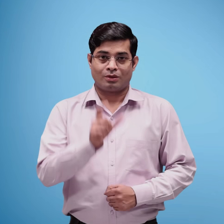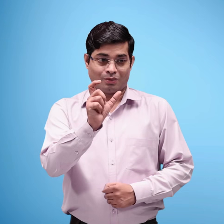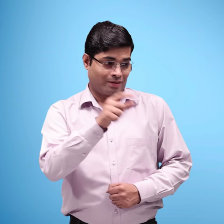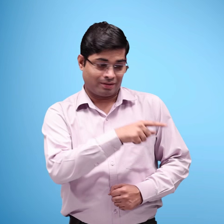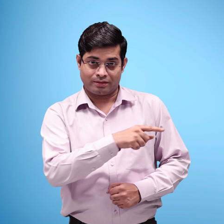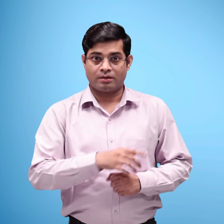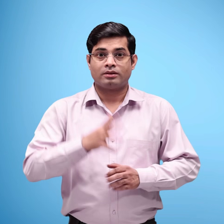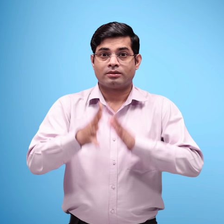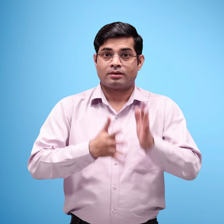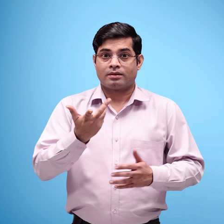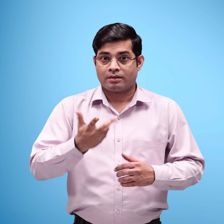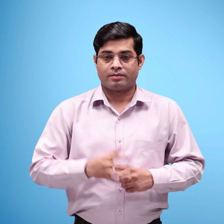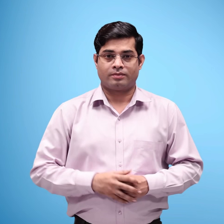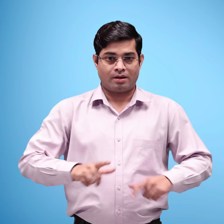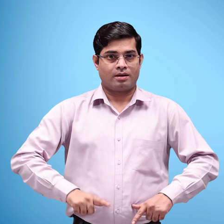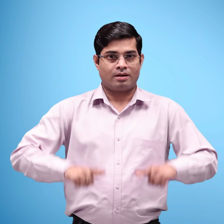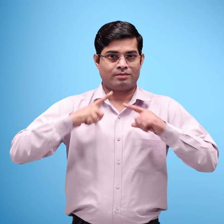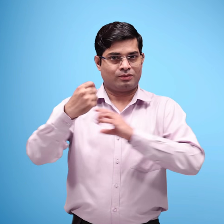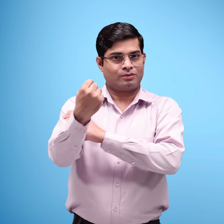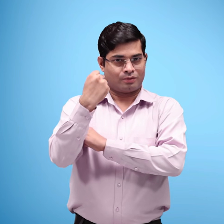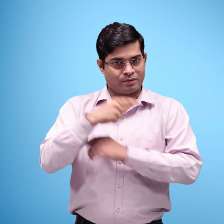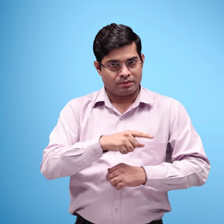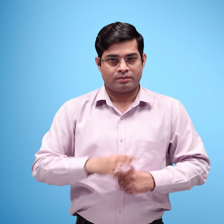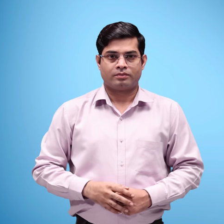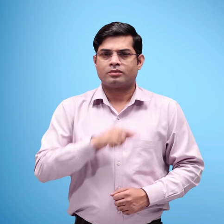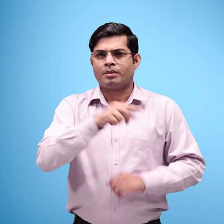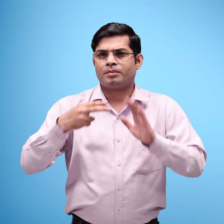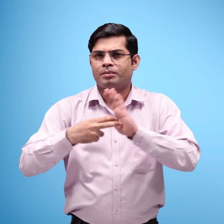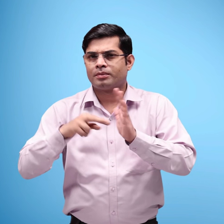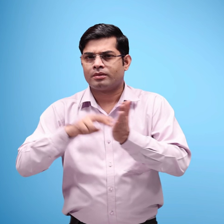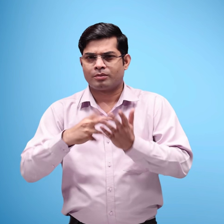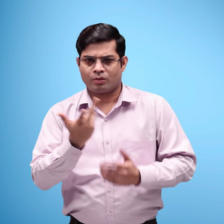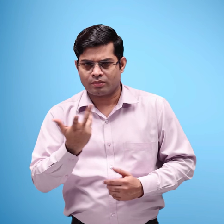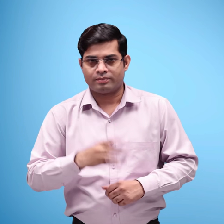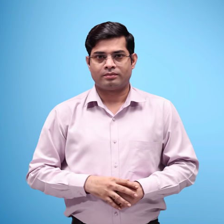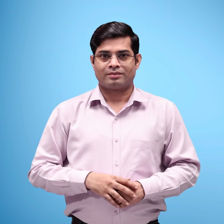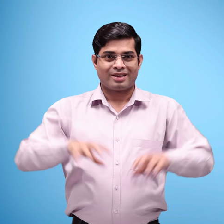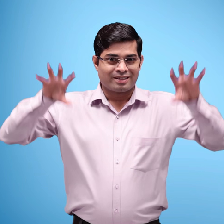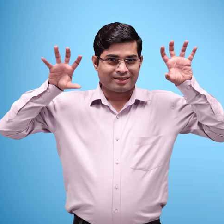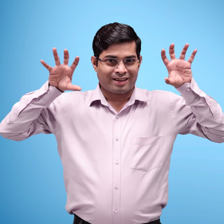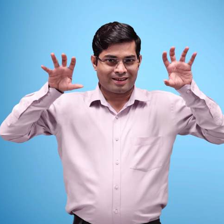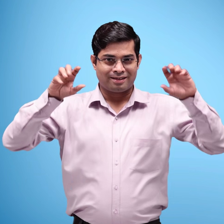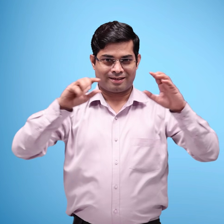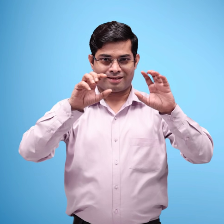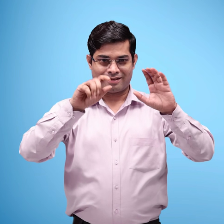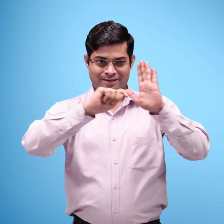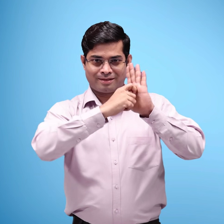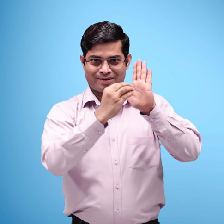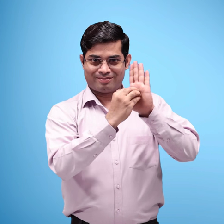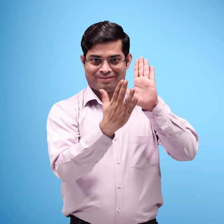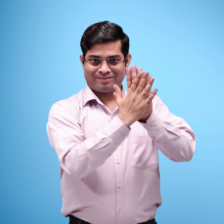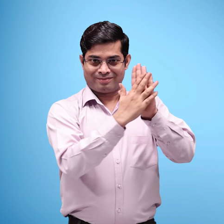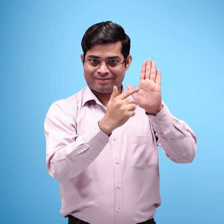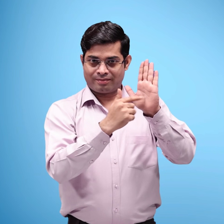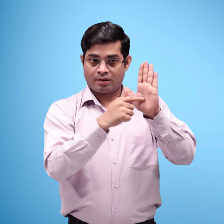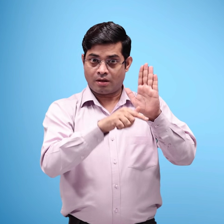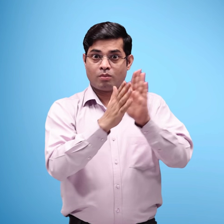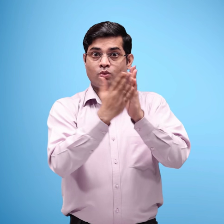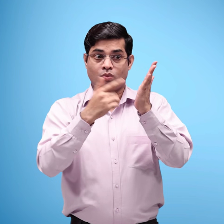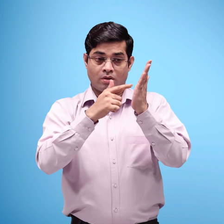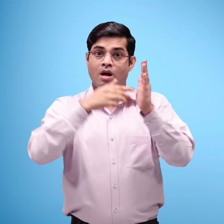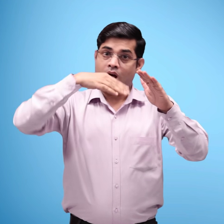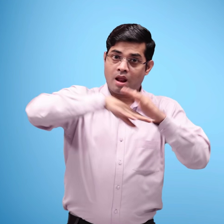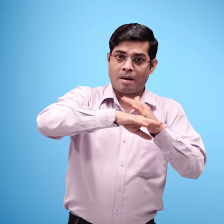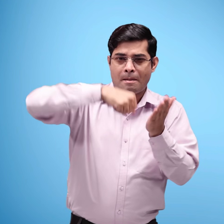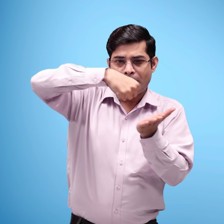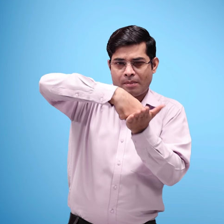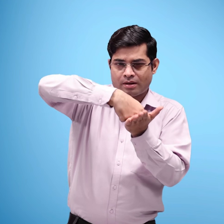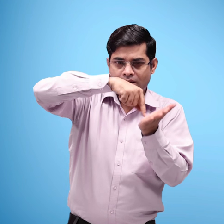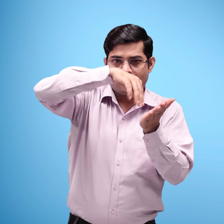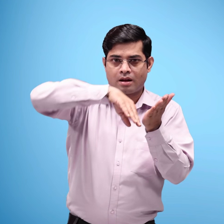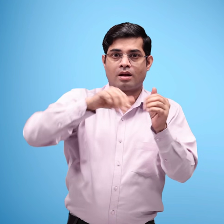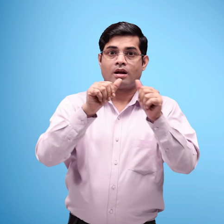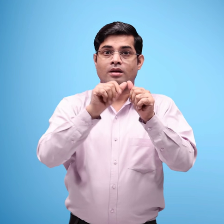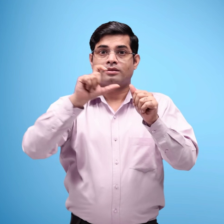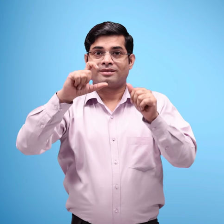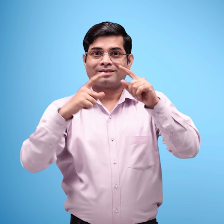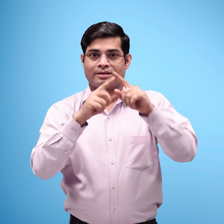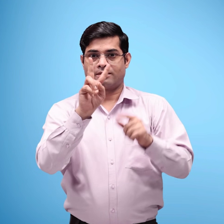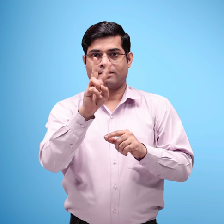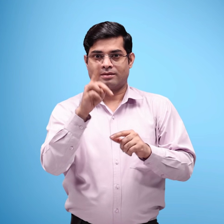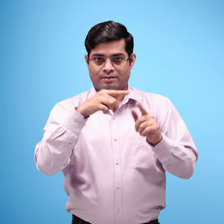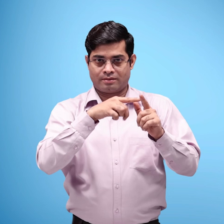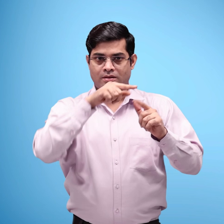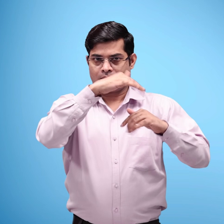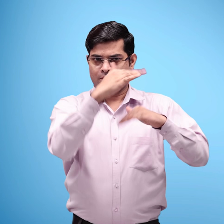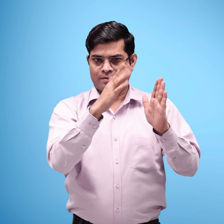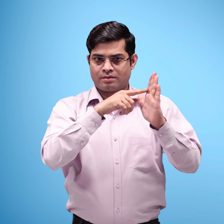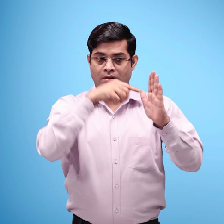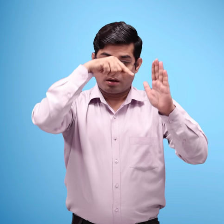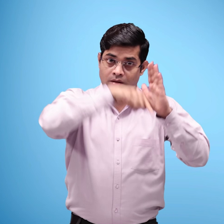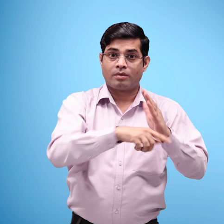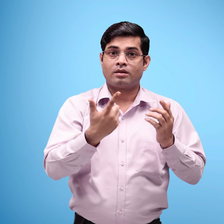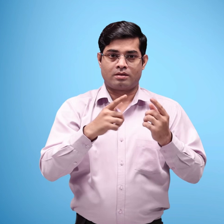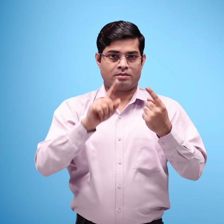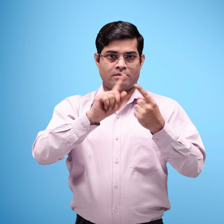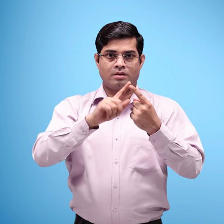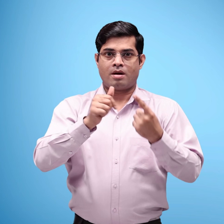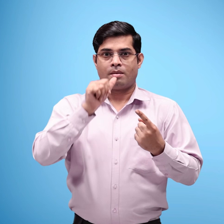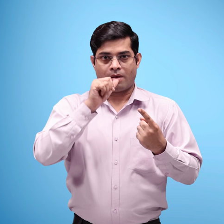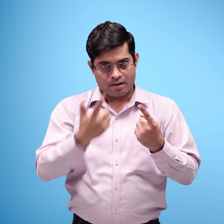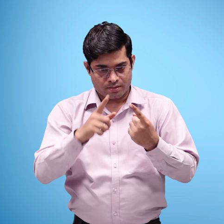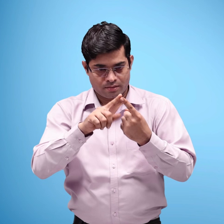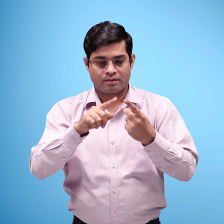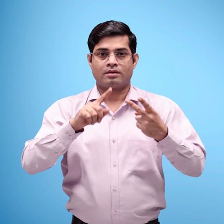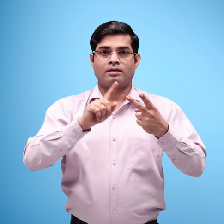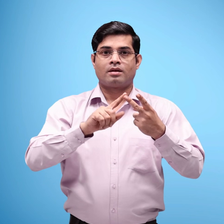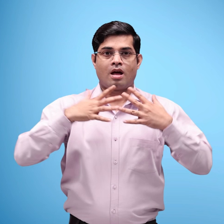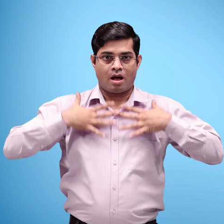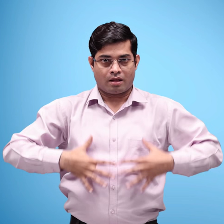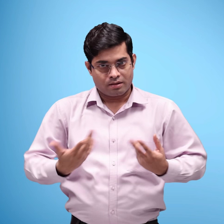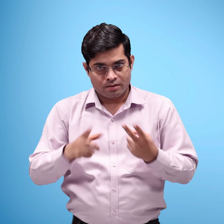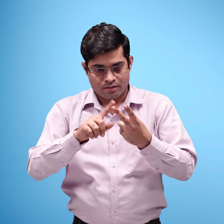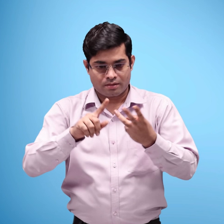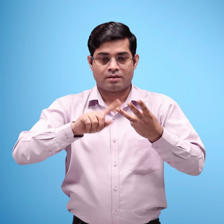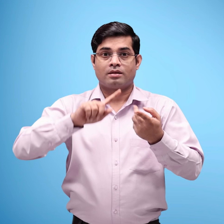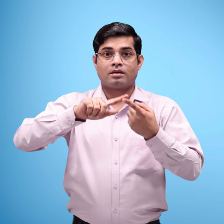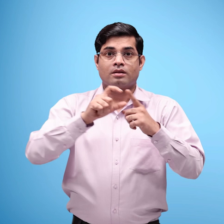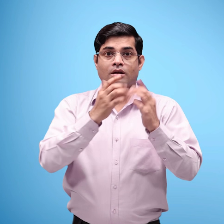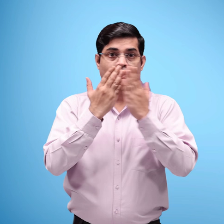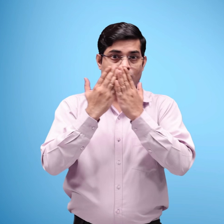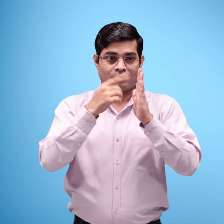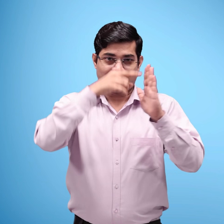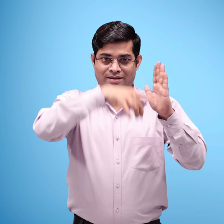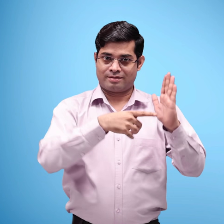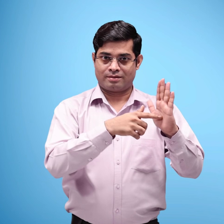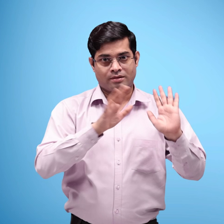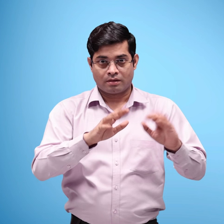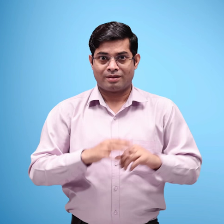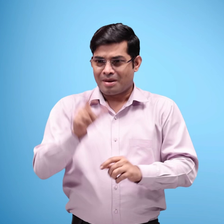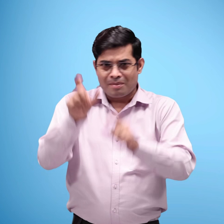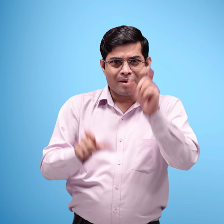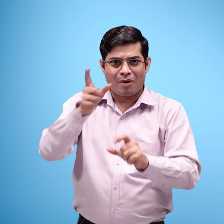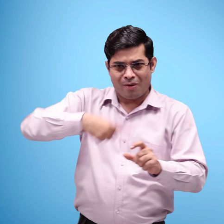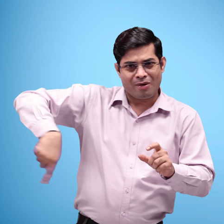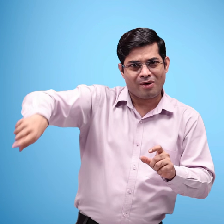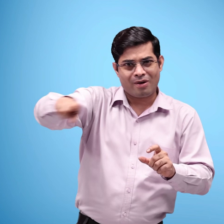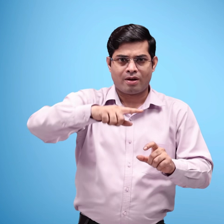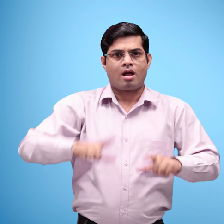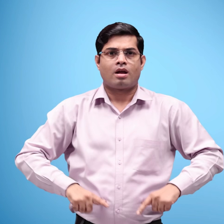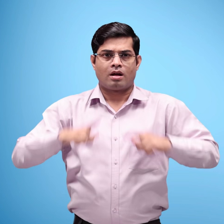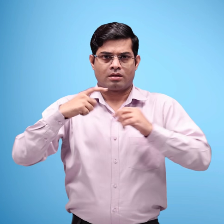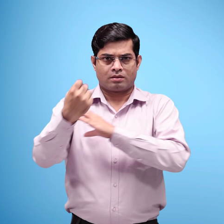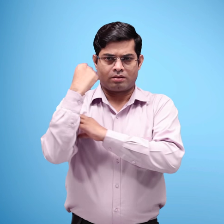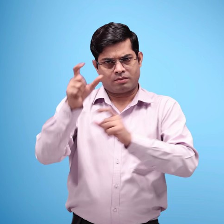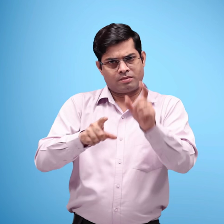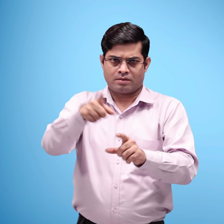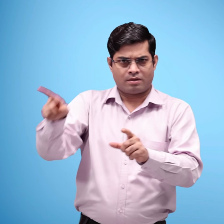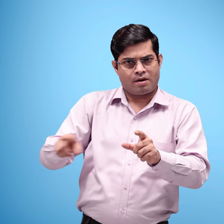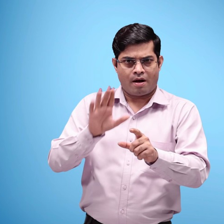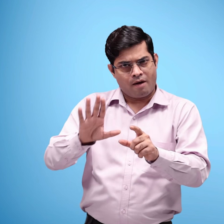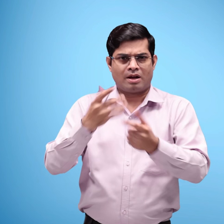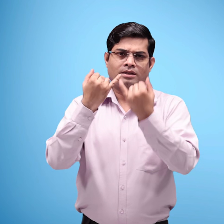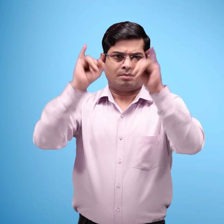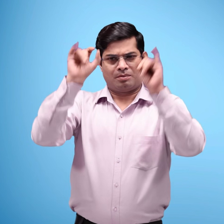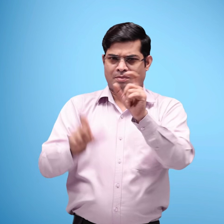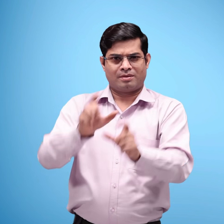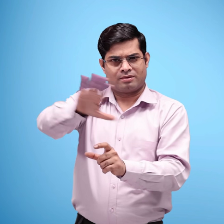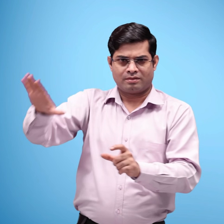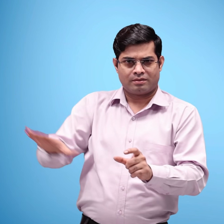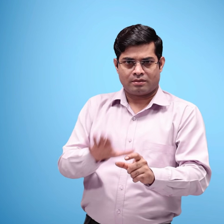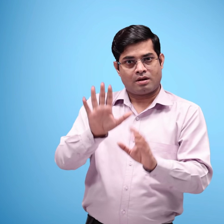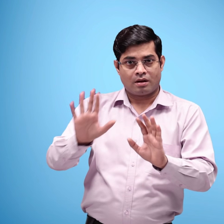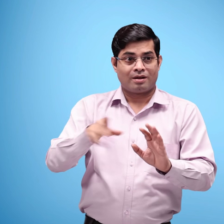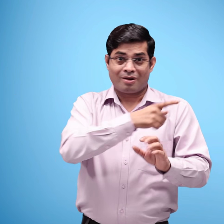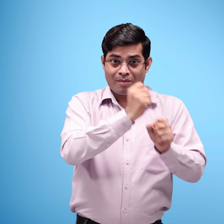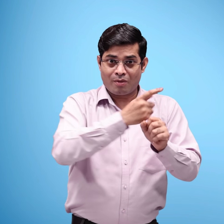Right to Life This sign means Right to Life. It is a Fundamental Right that the Constitution guarantees to all the citizens of this country in Article 21. The Constitution recognises the right to water, heath,